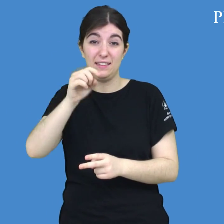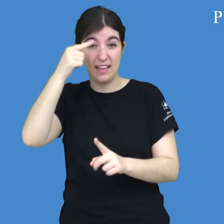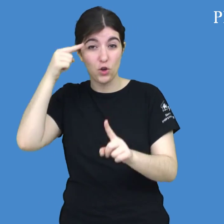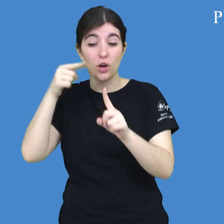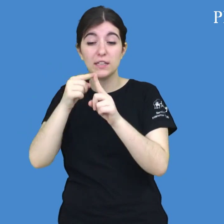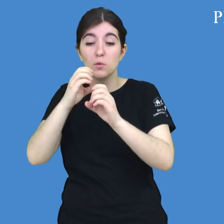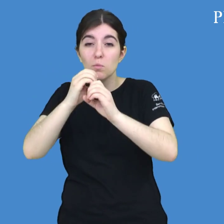objetivo